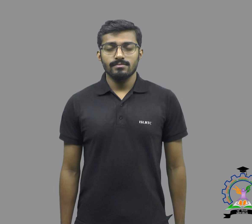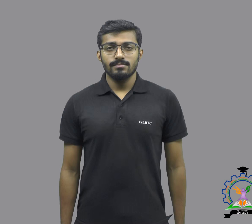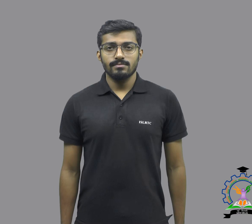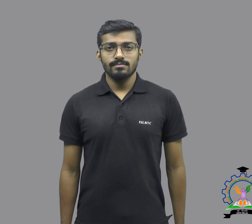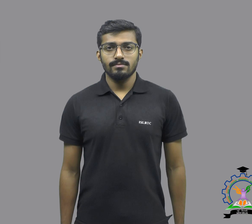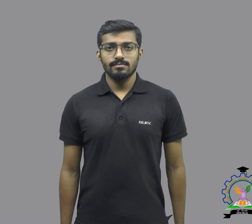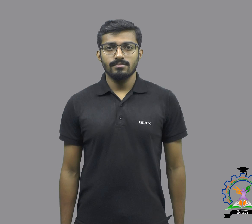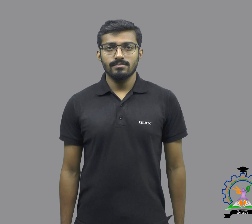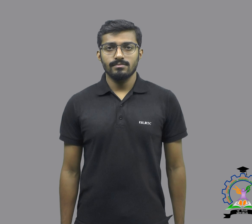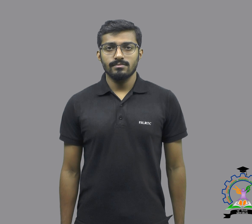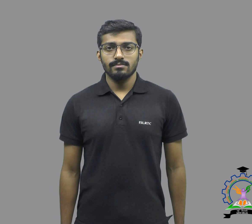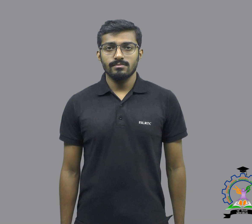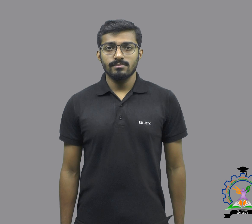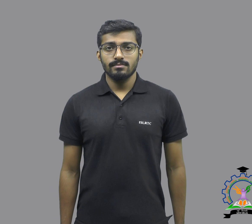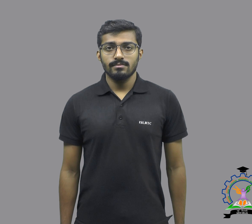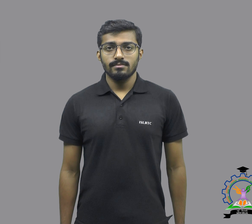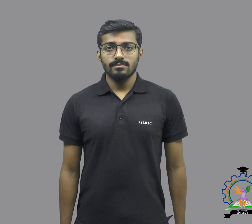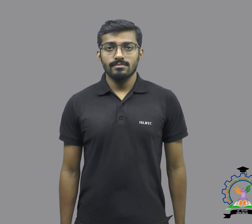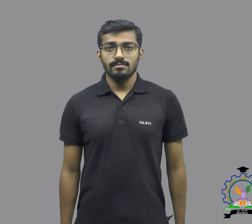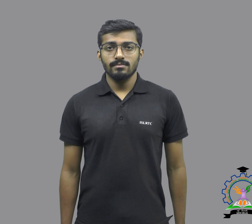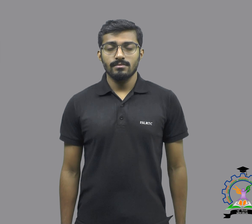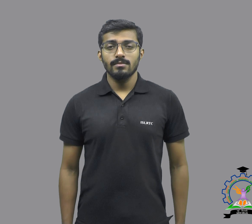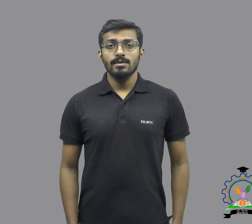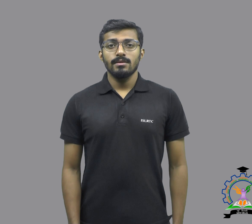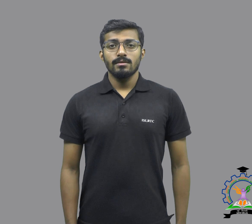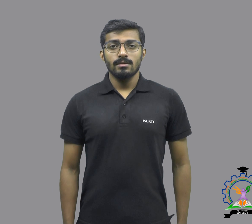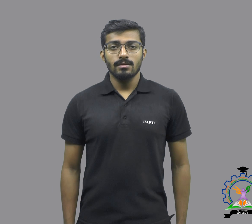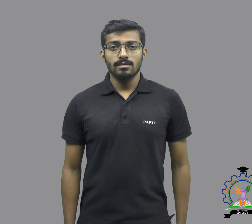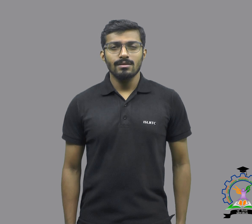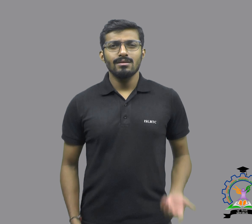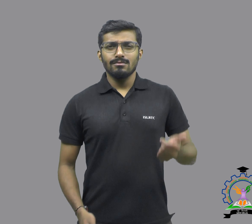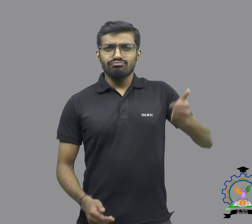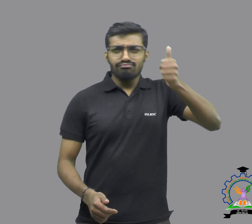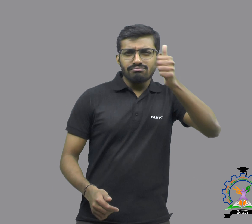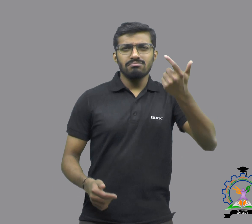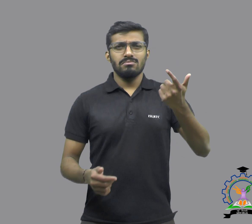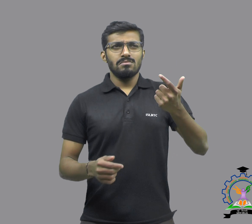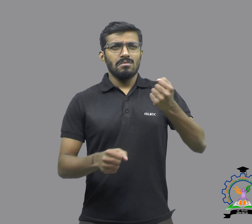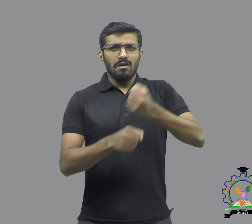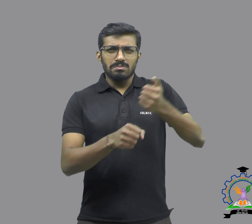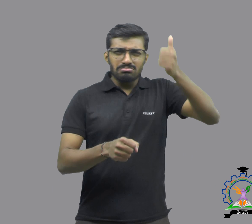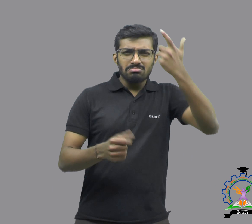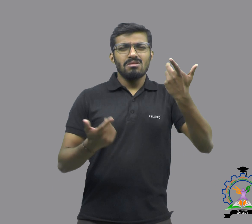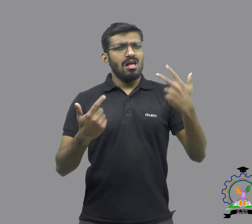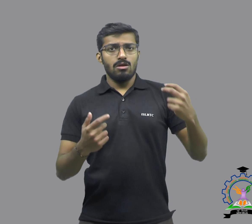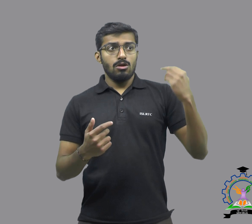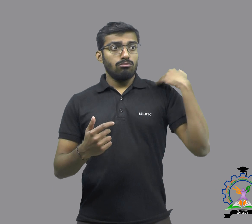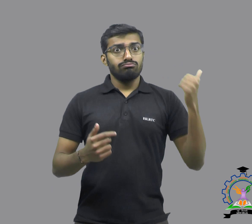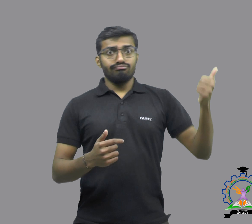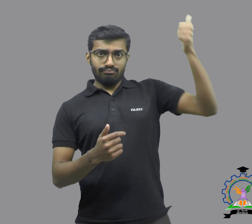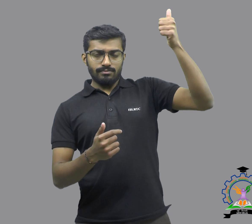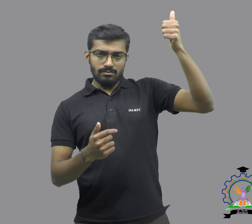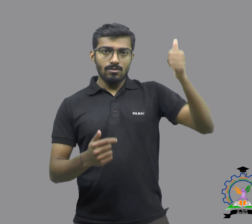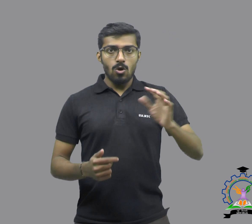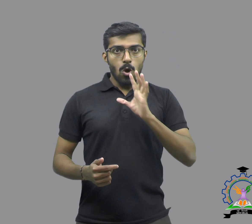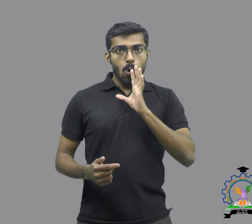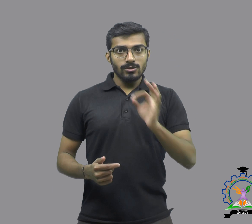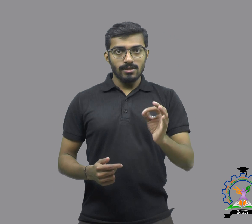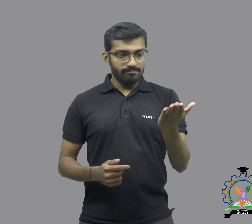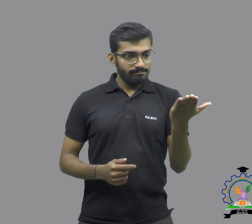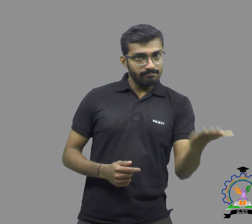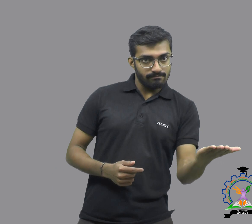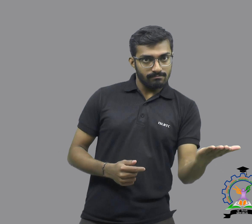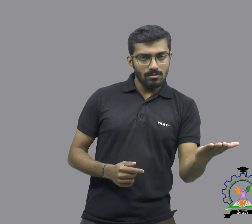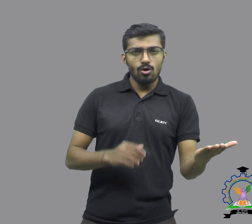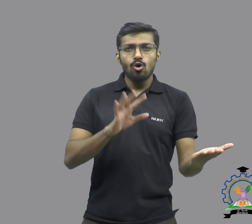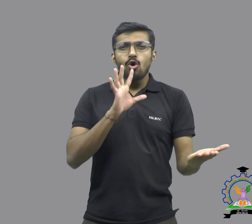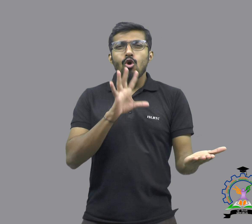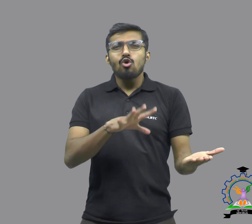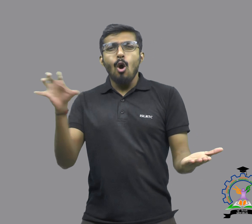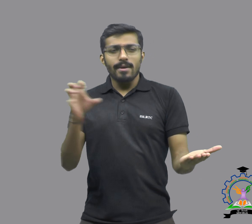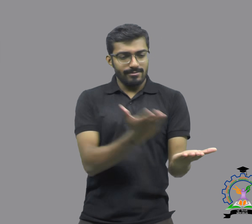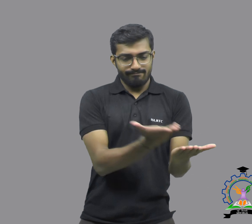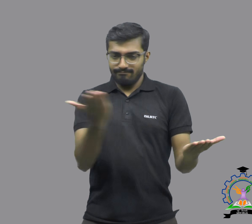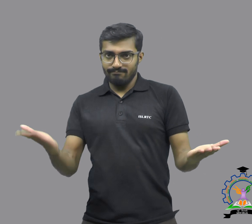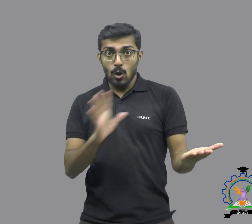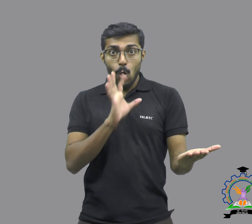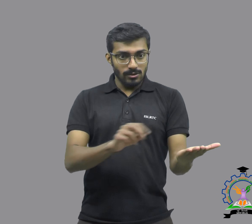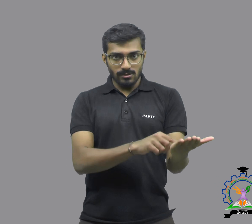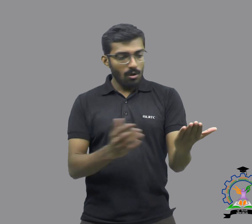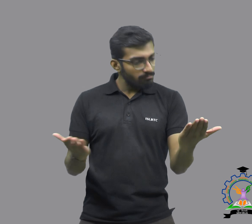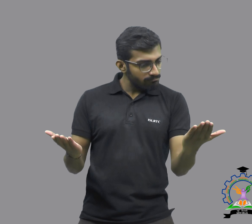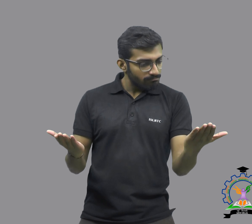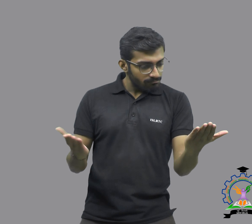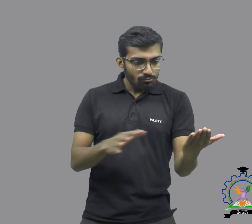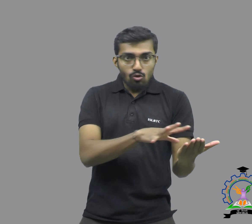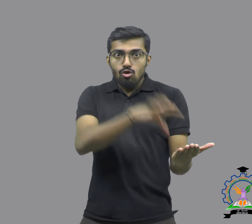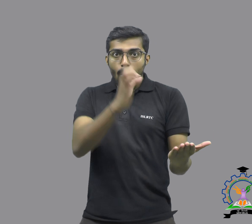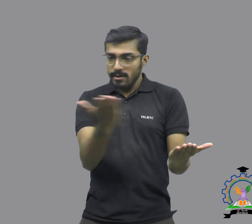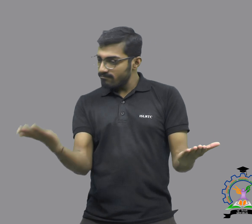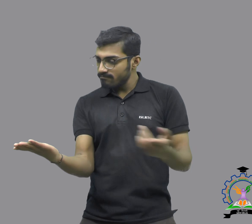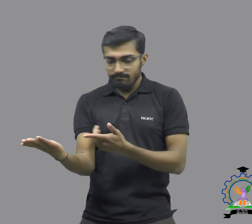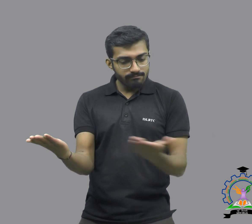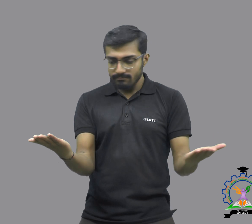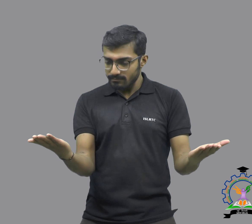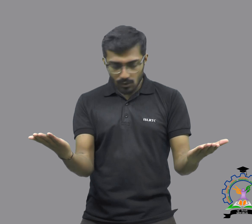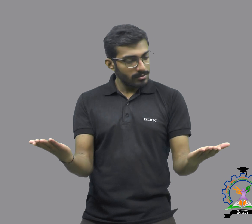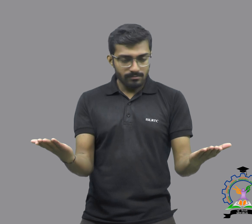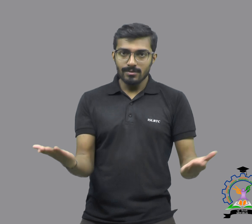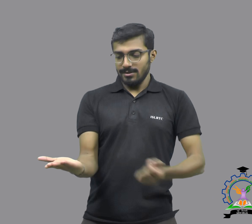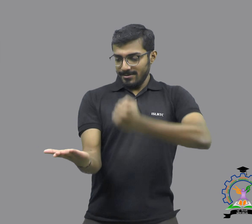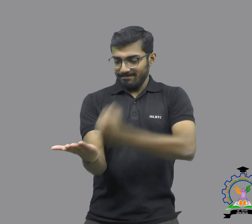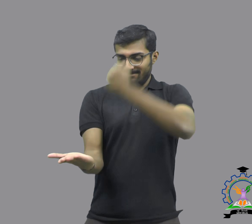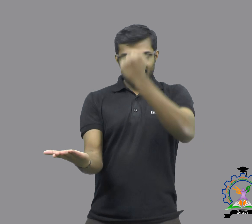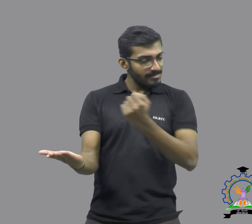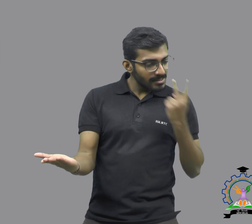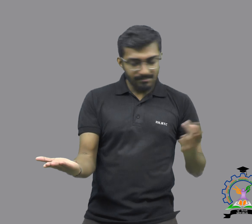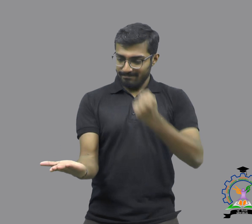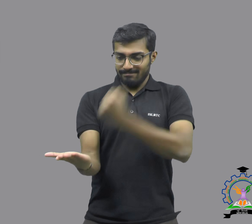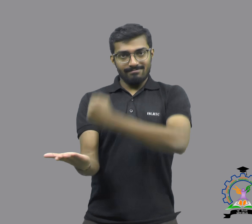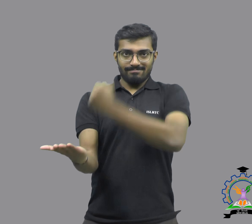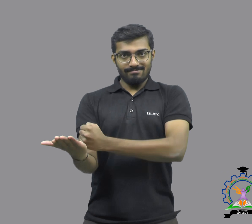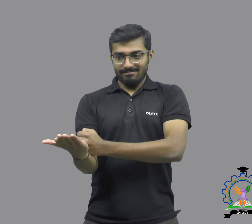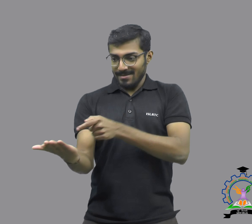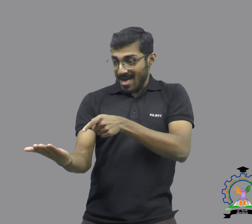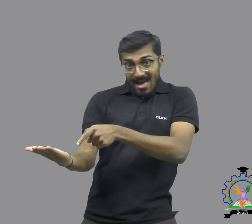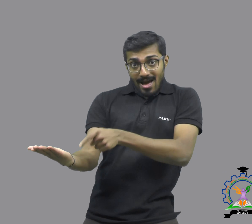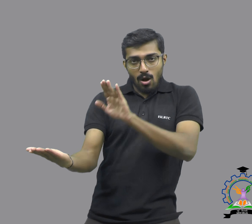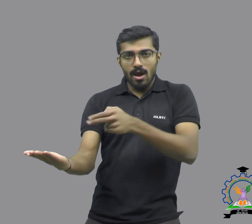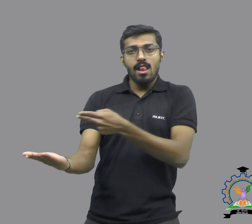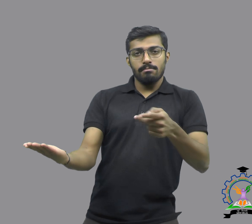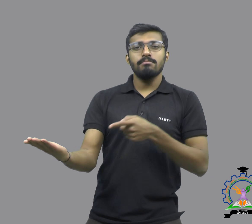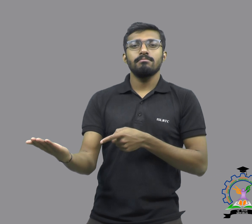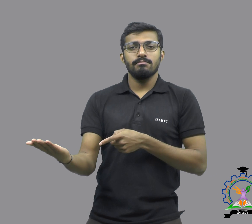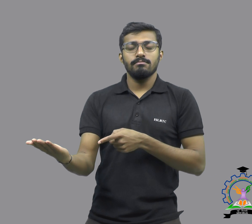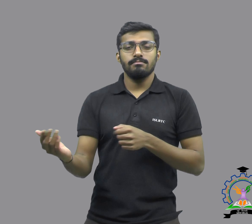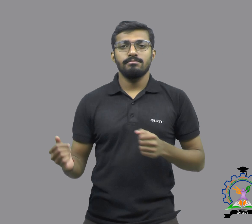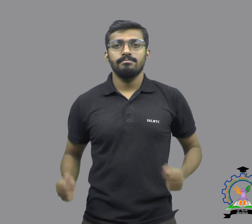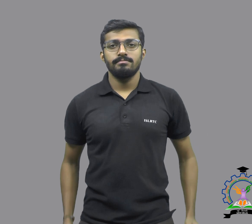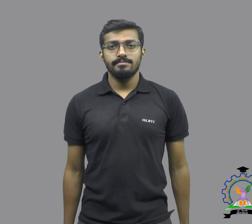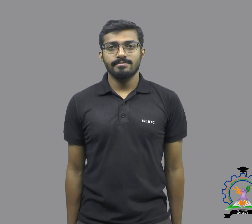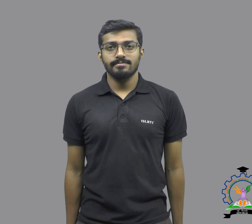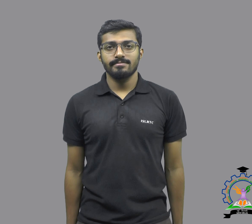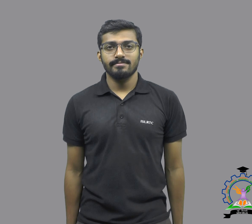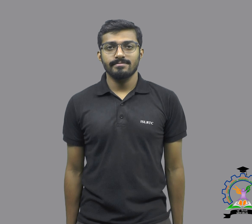Certified copy